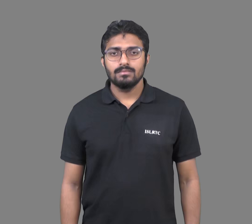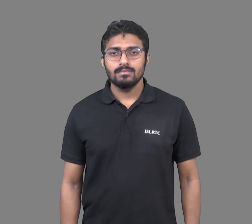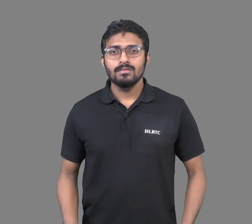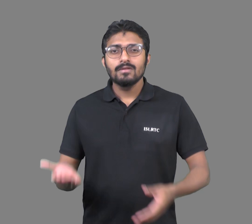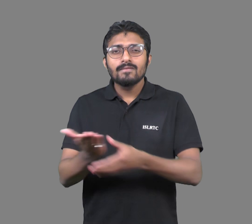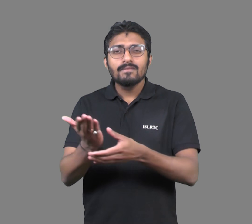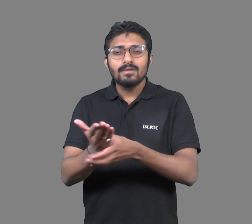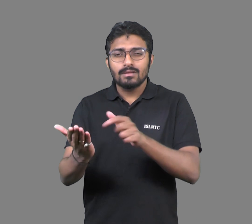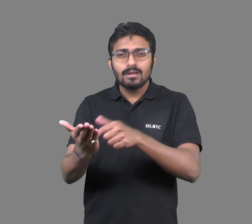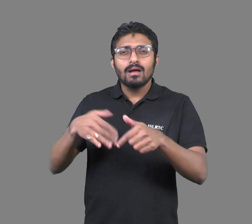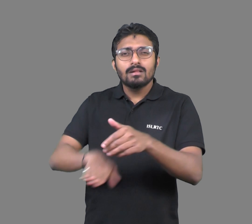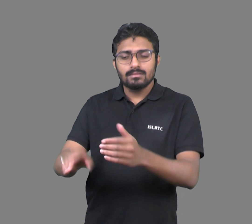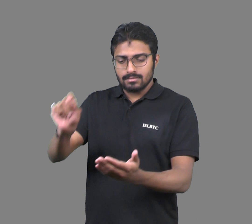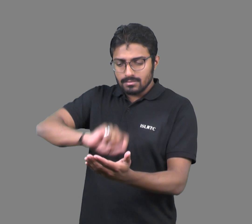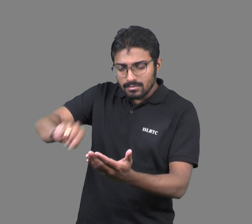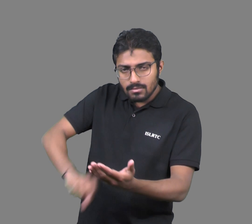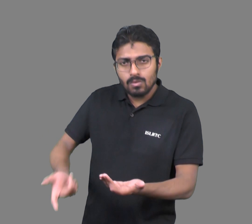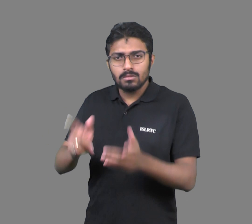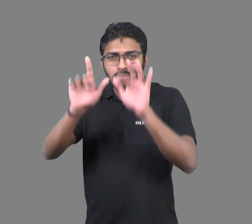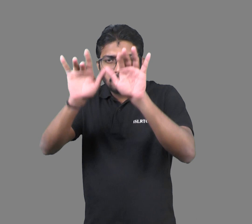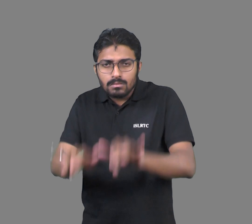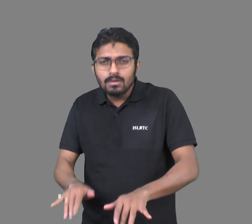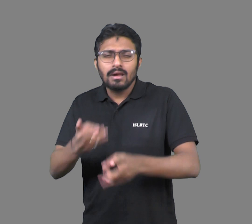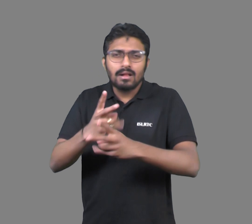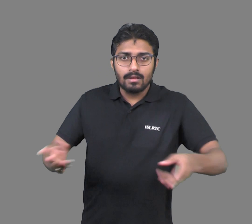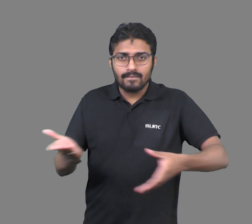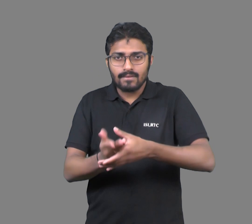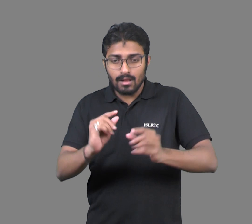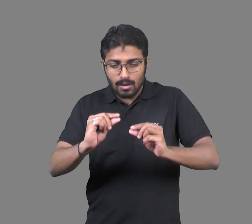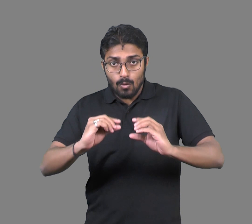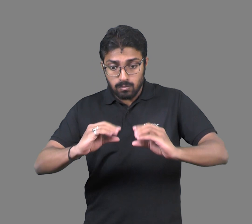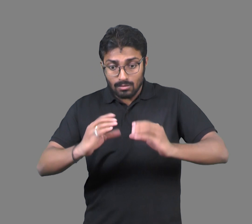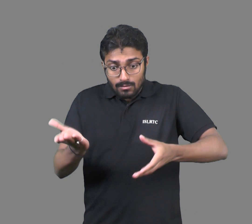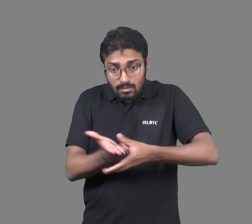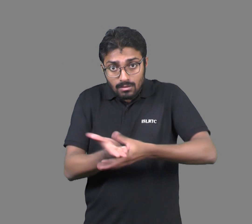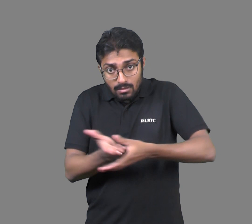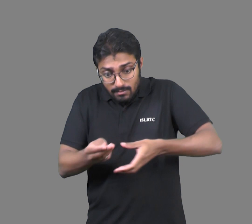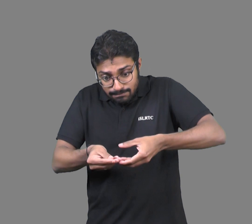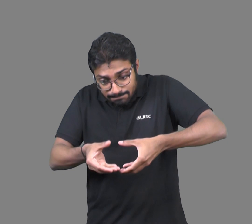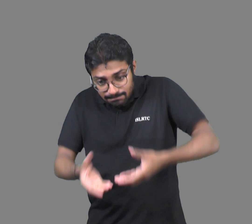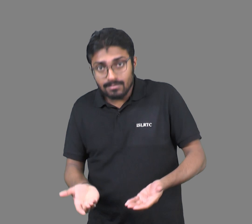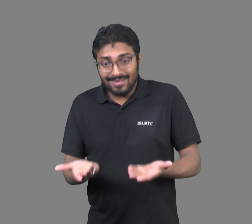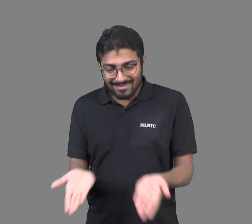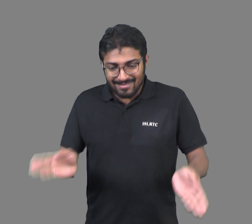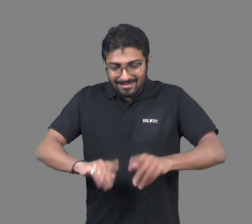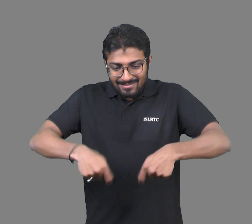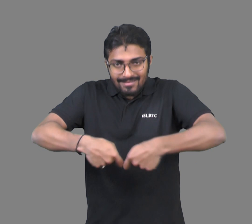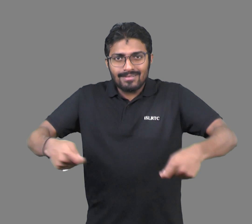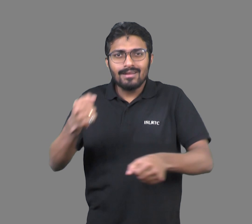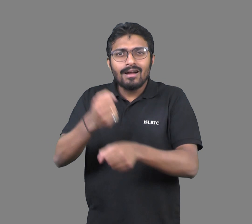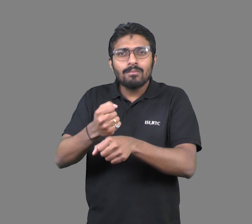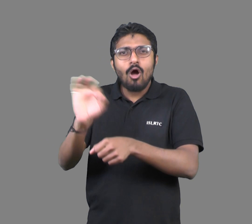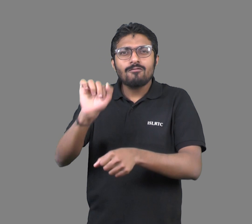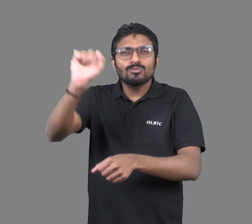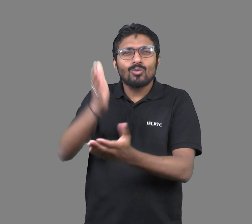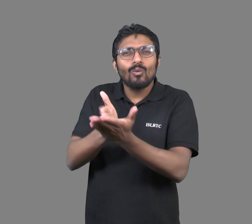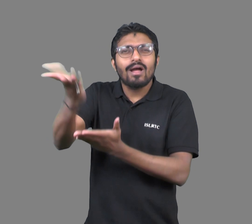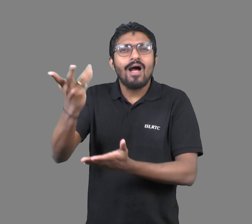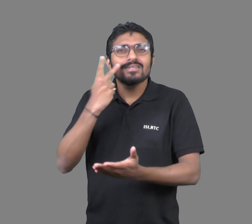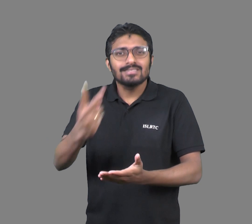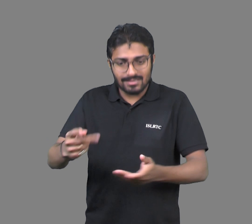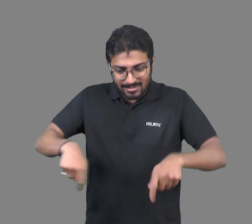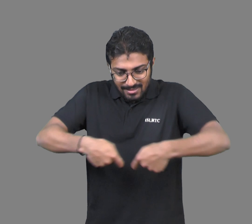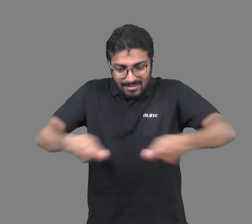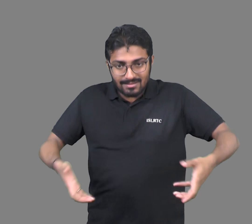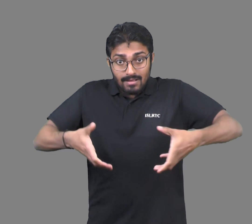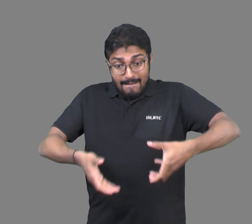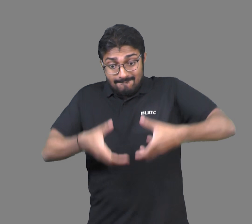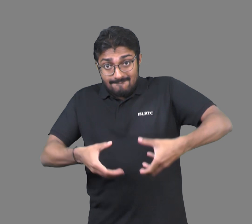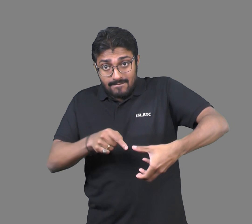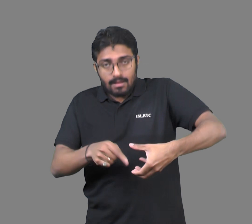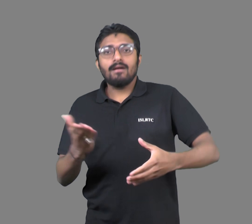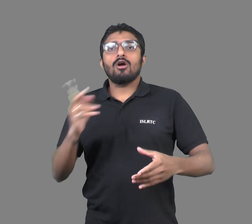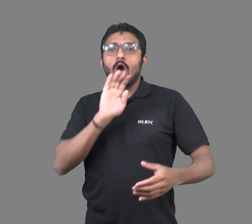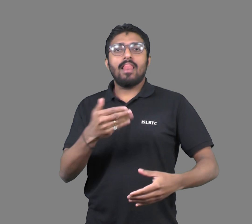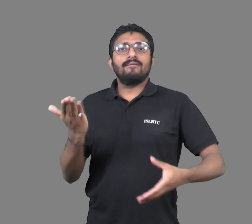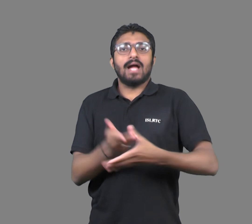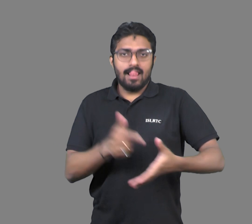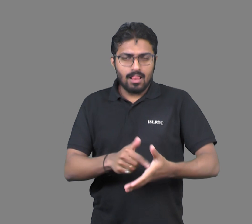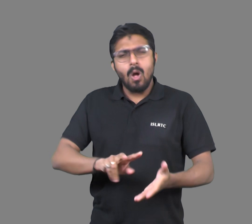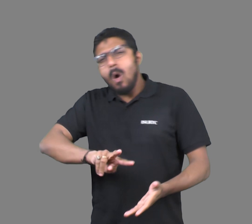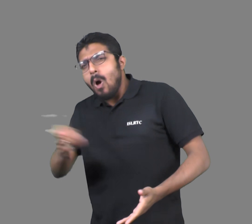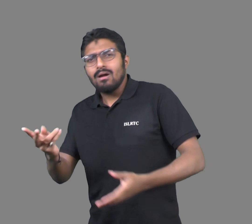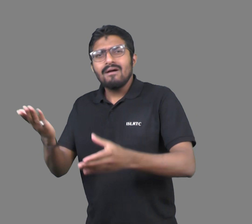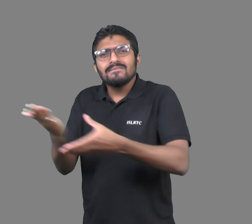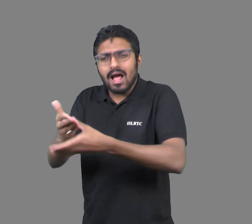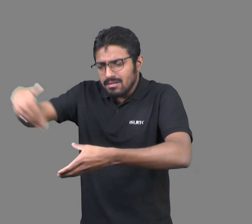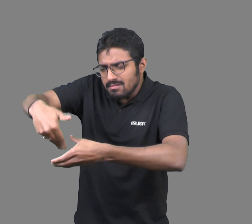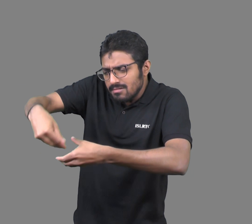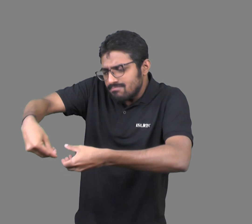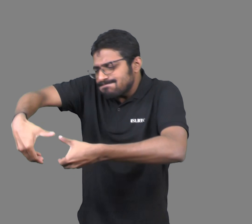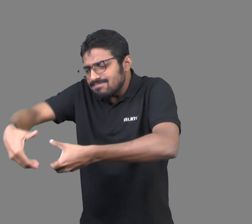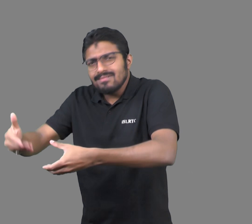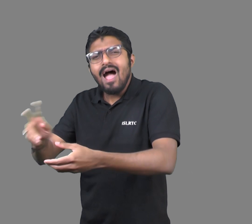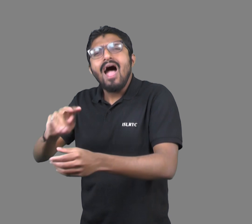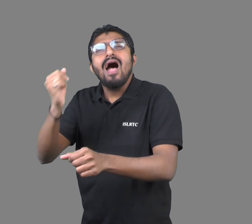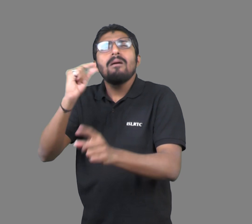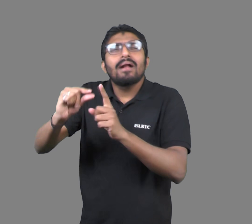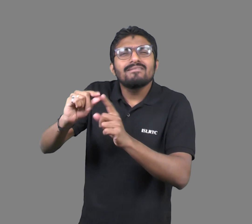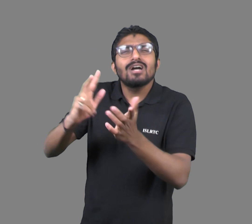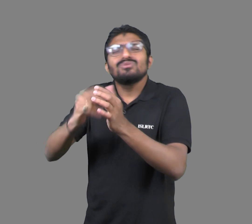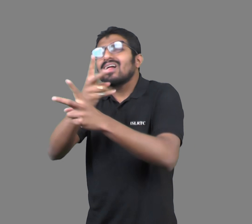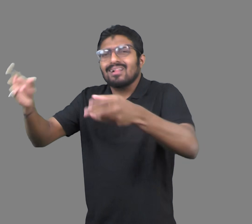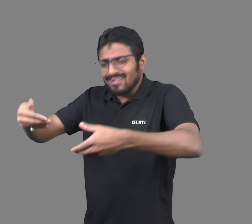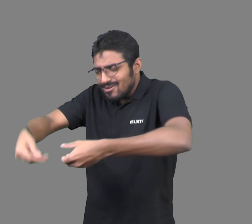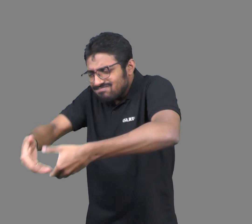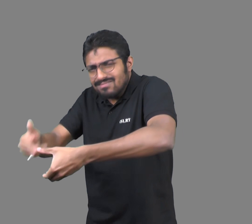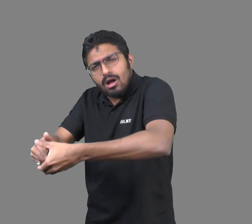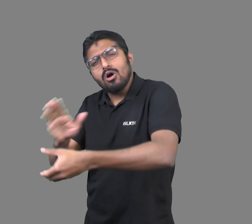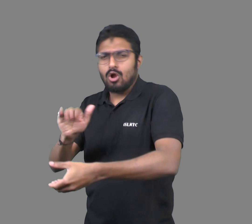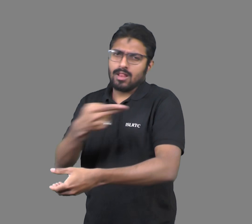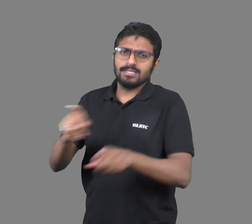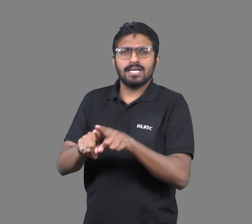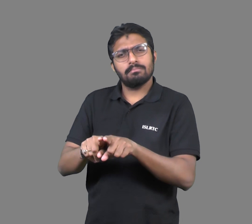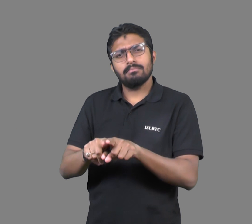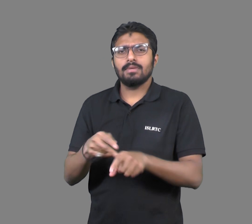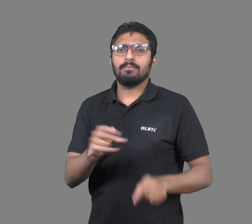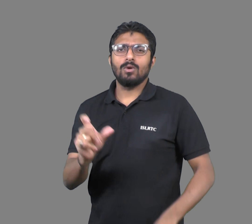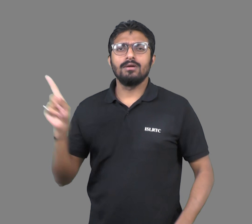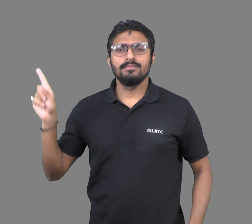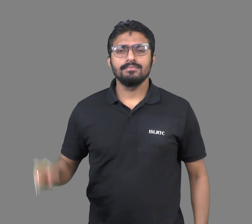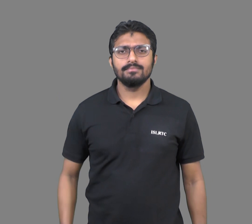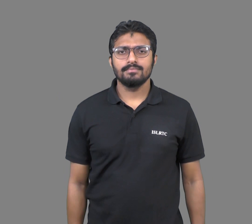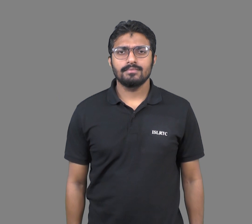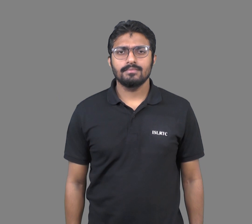File